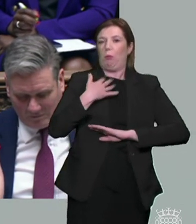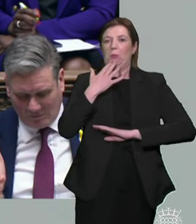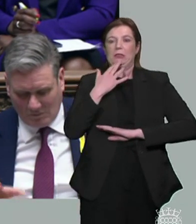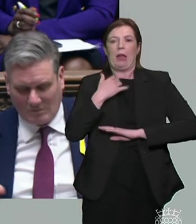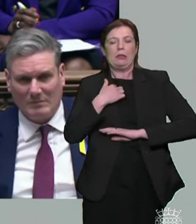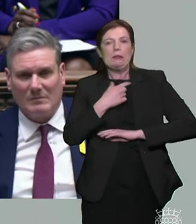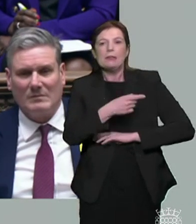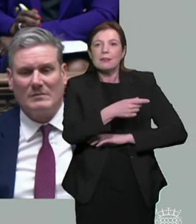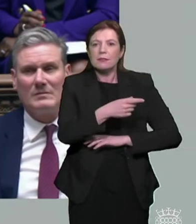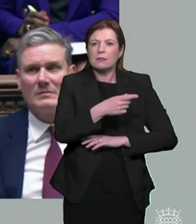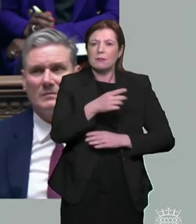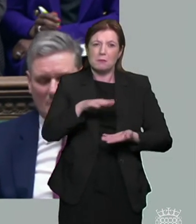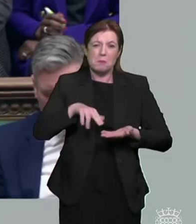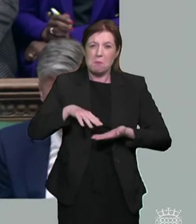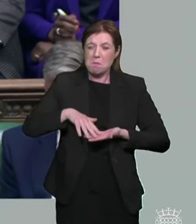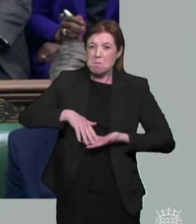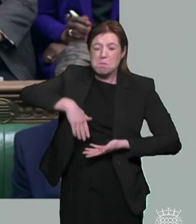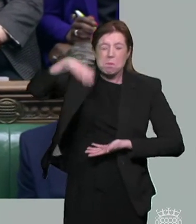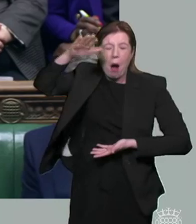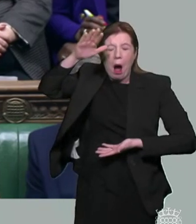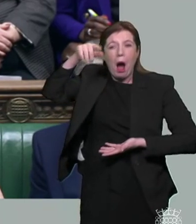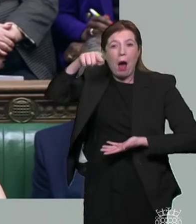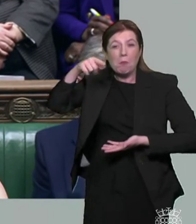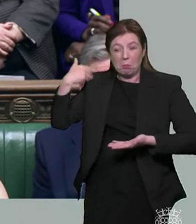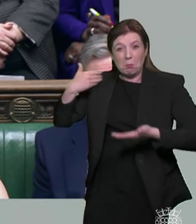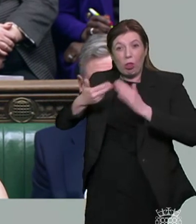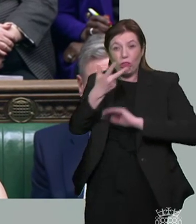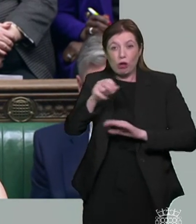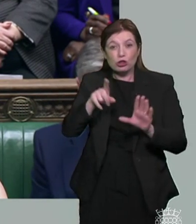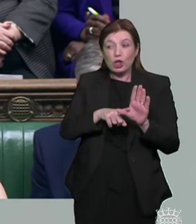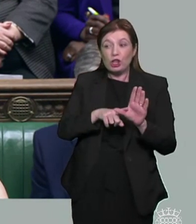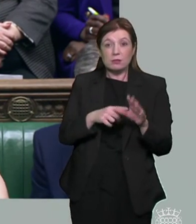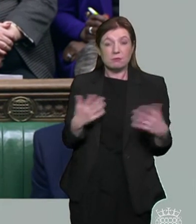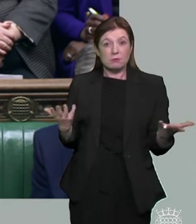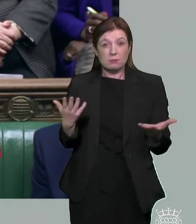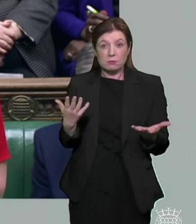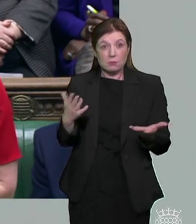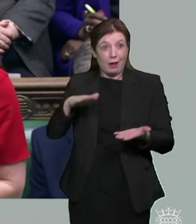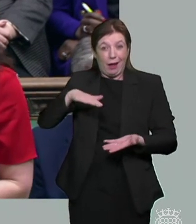Inflation is at its highest level for 30 years, and rising.